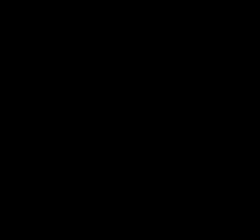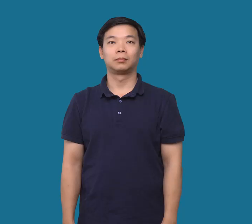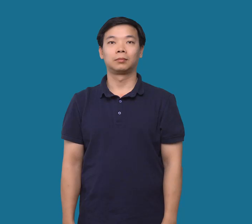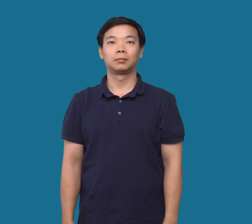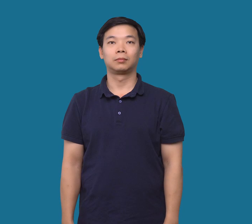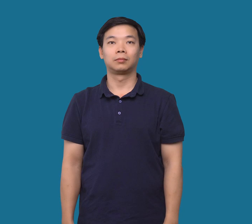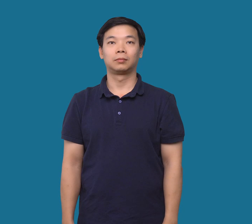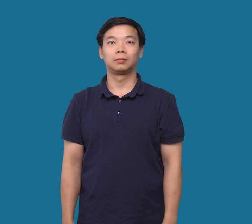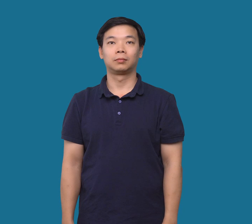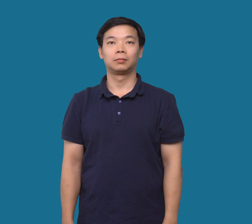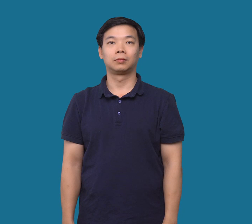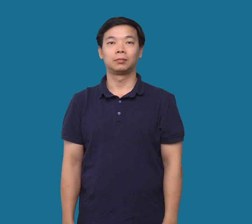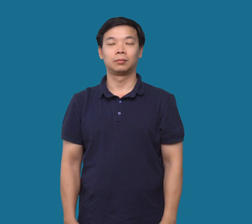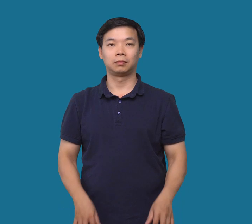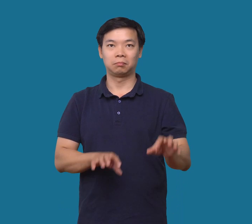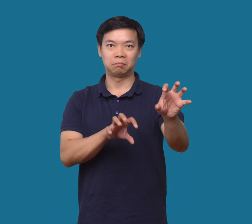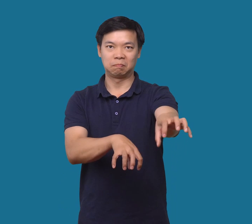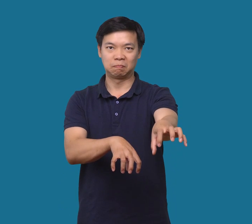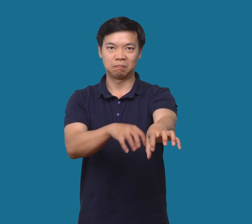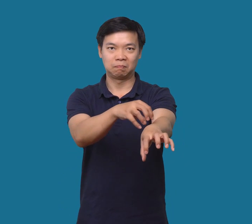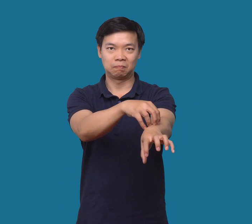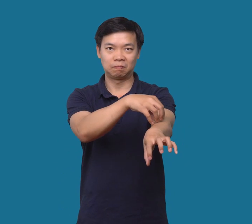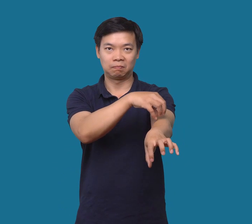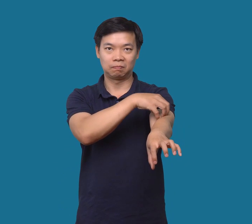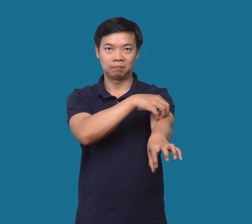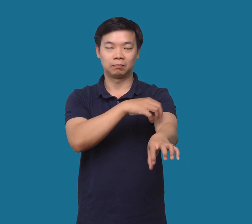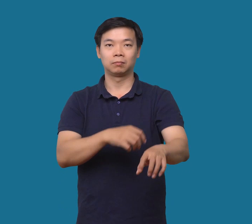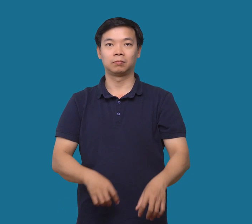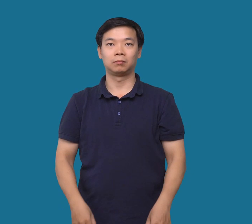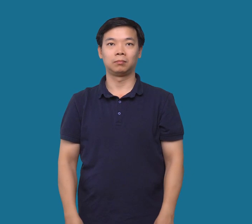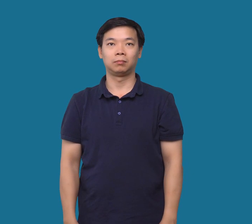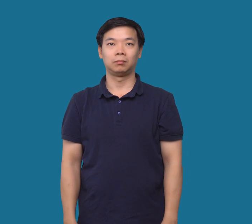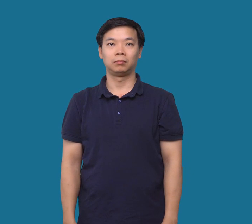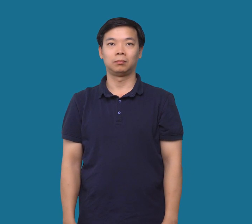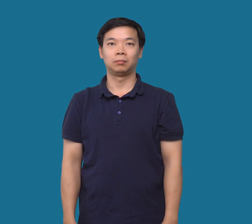báo (con báo)